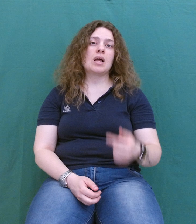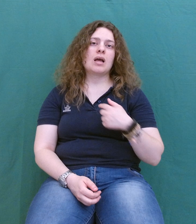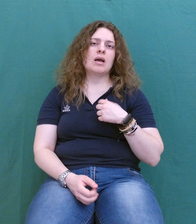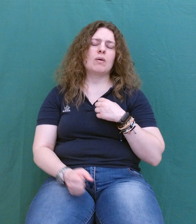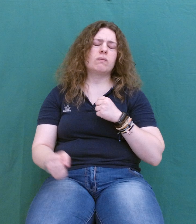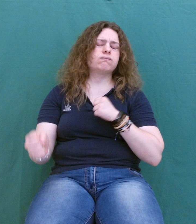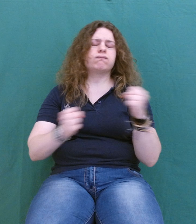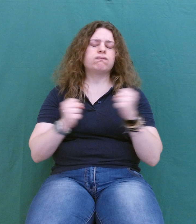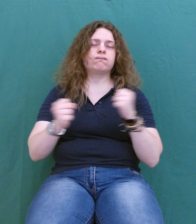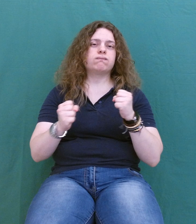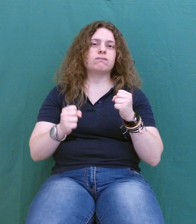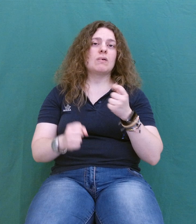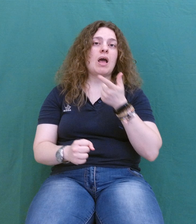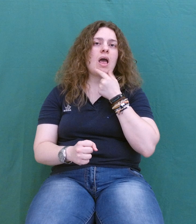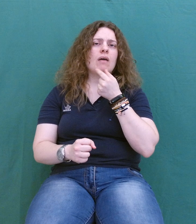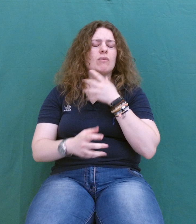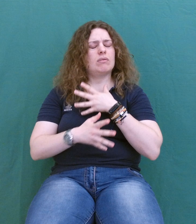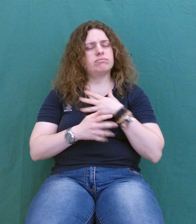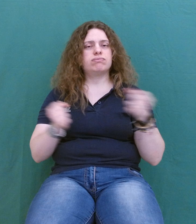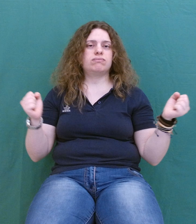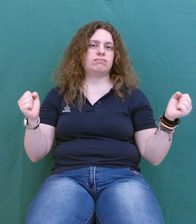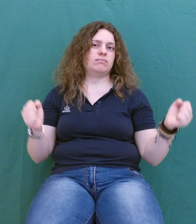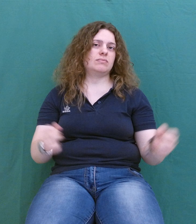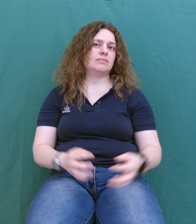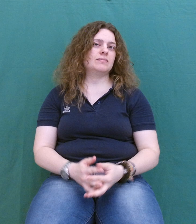ΕΓΩ ΘΥΜΩΝΩ ΕΥΚΟΛΑ ΕΞΟΡΓΙΖΟΜΑΙ